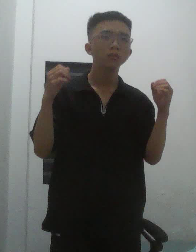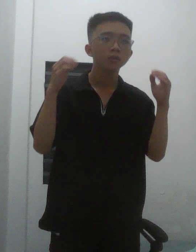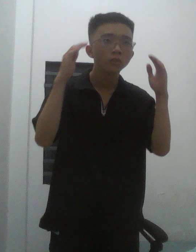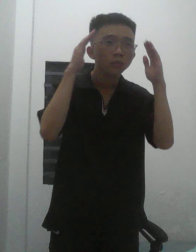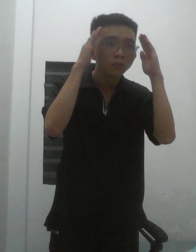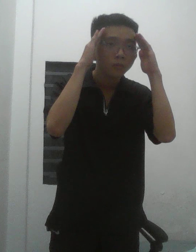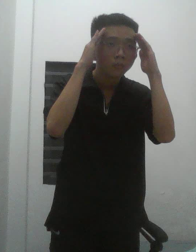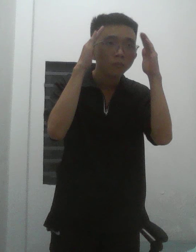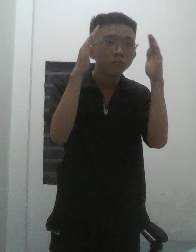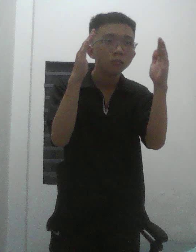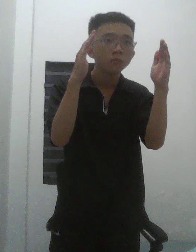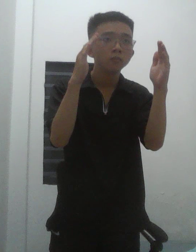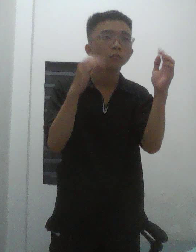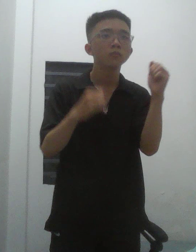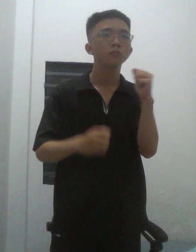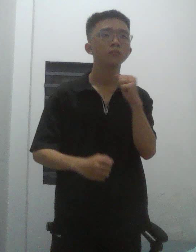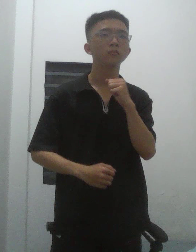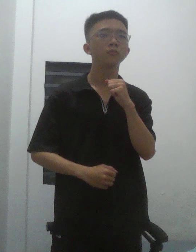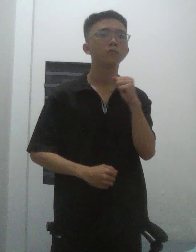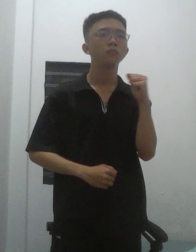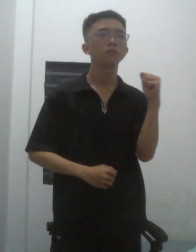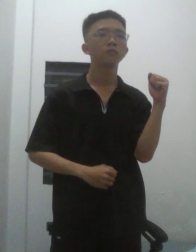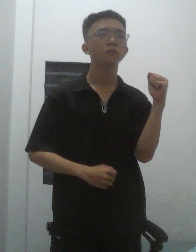khong quan tam